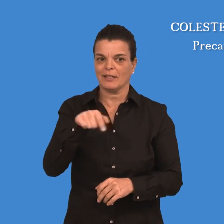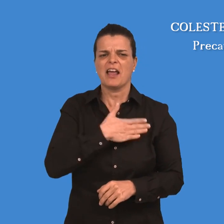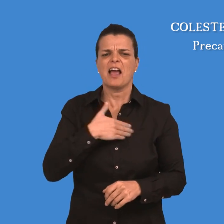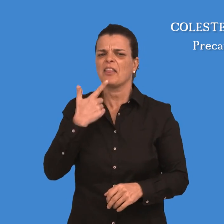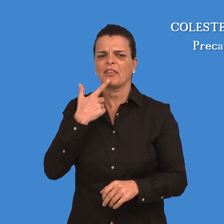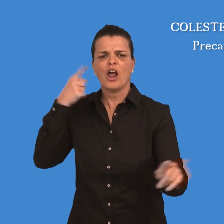querer decir